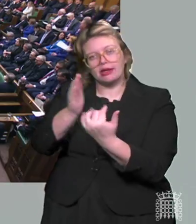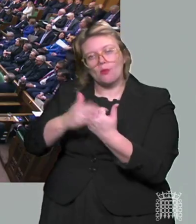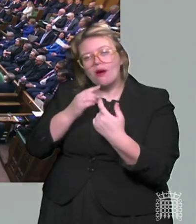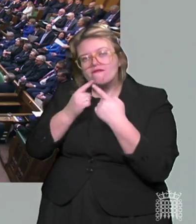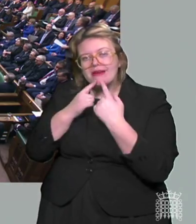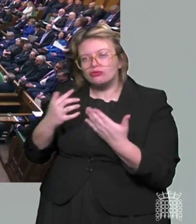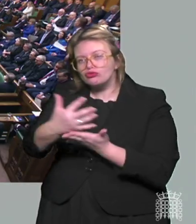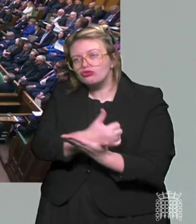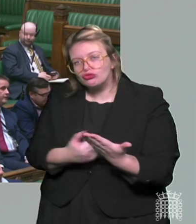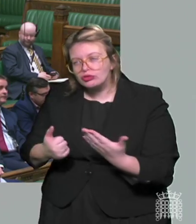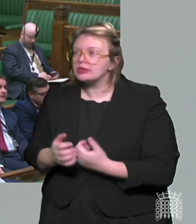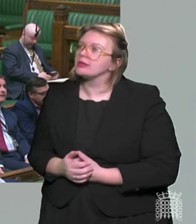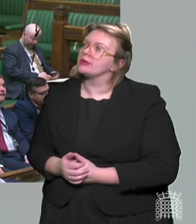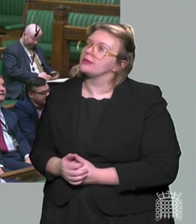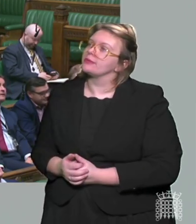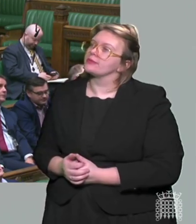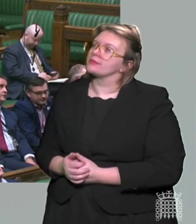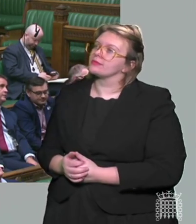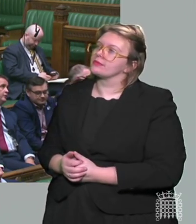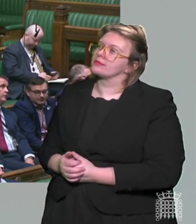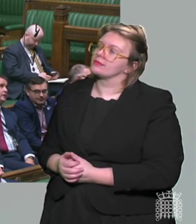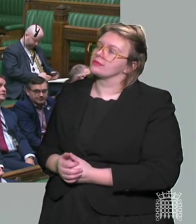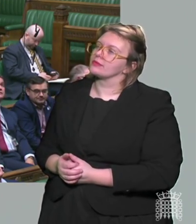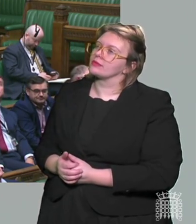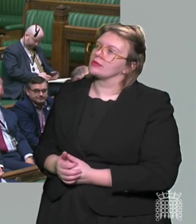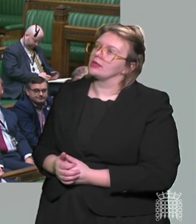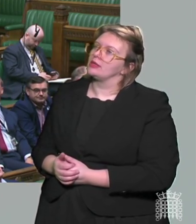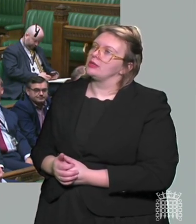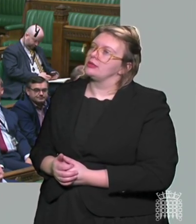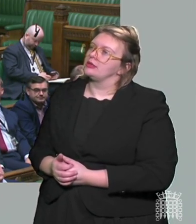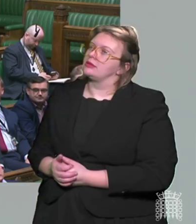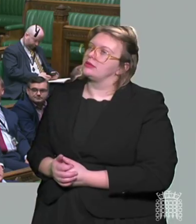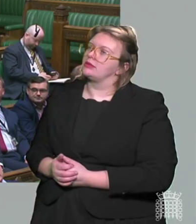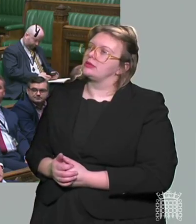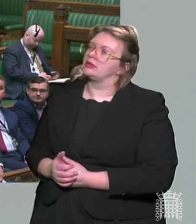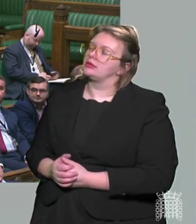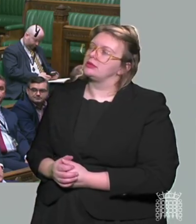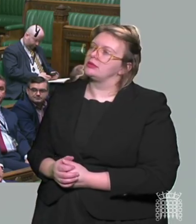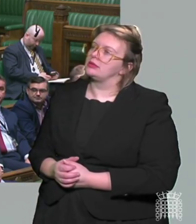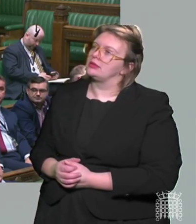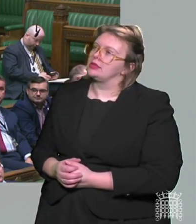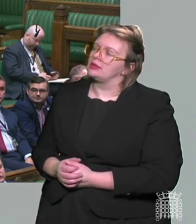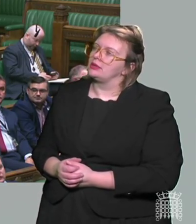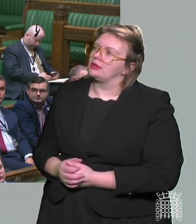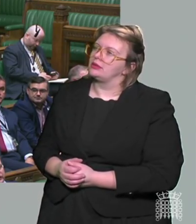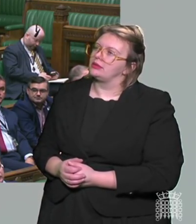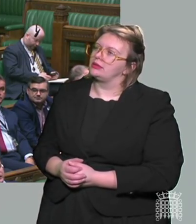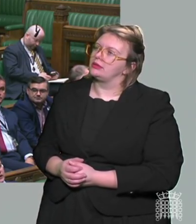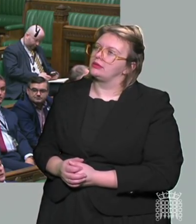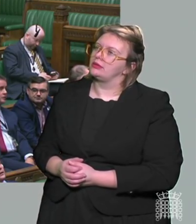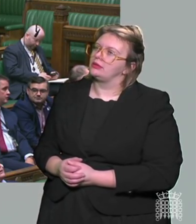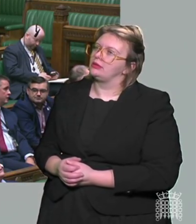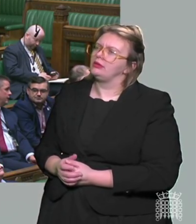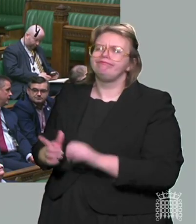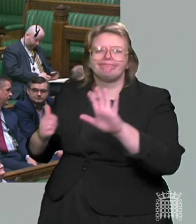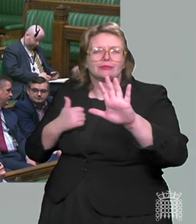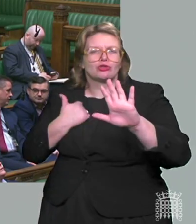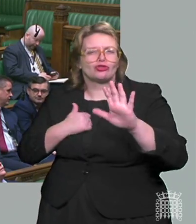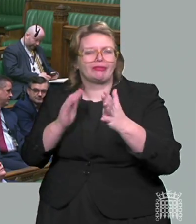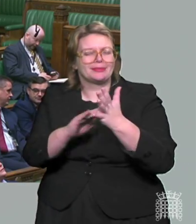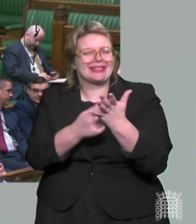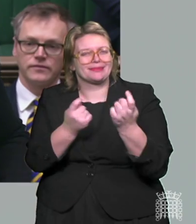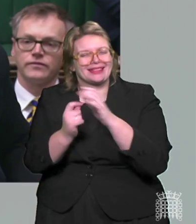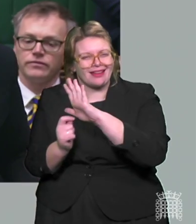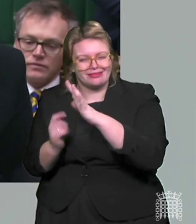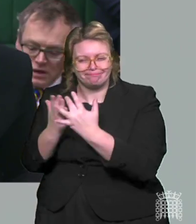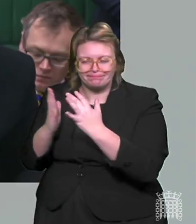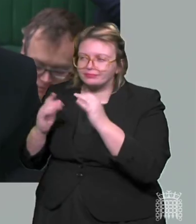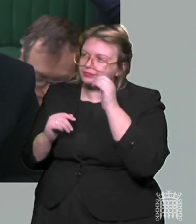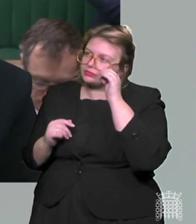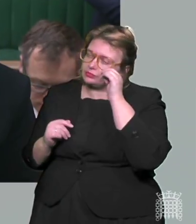This is a development in a very difficult area of international law.